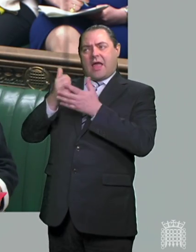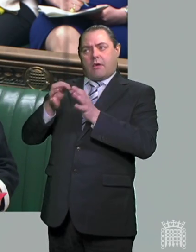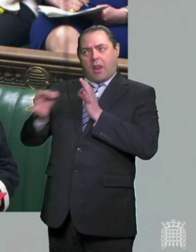Some £200,000